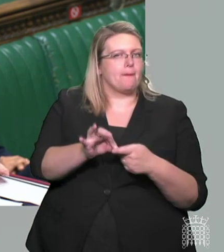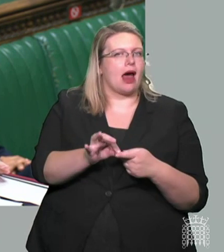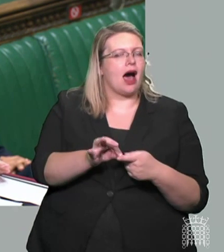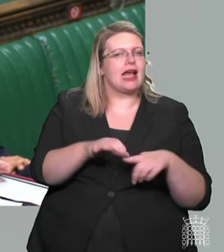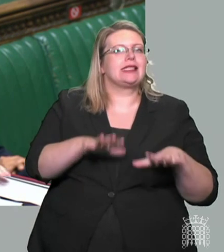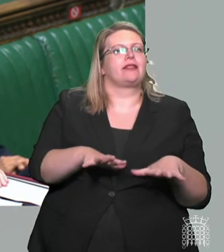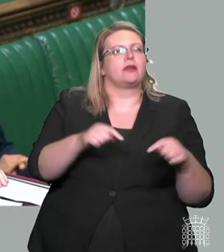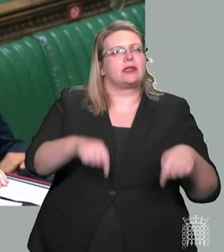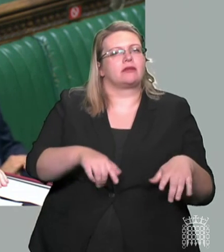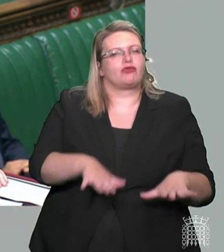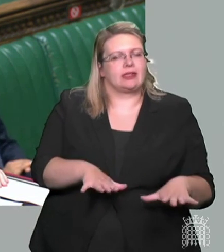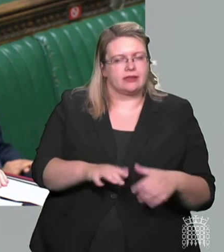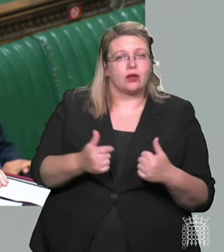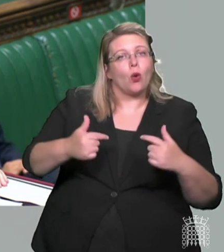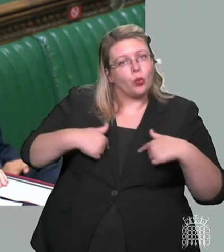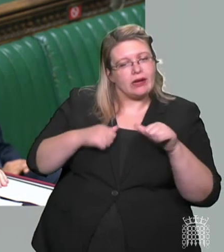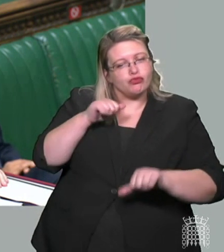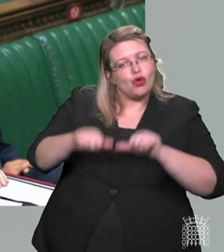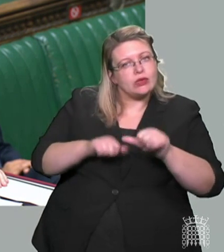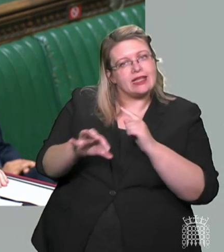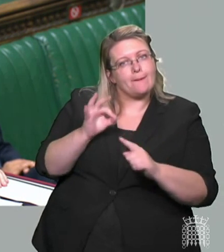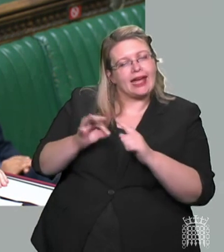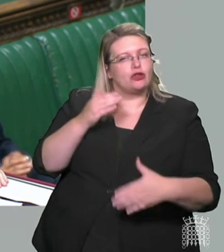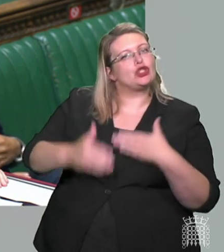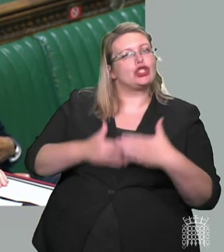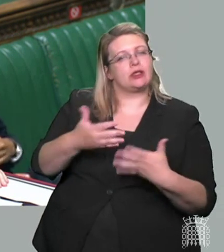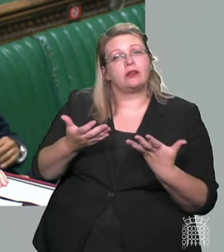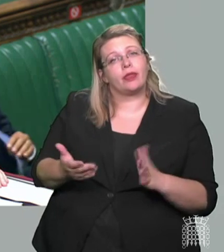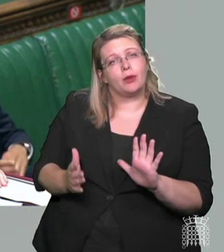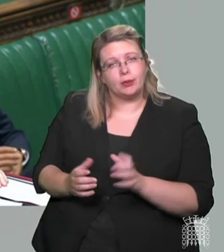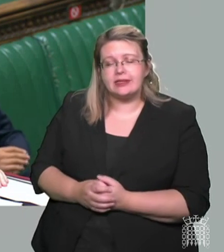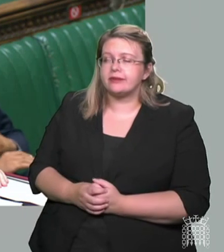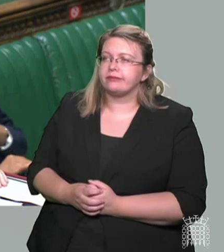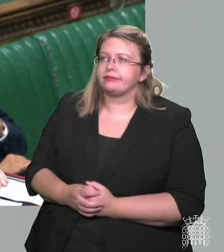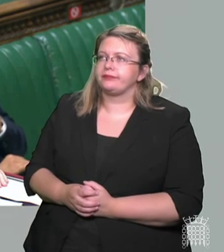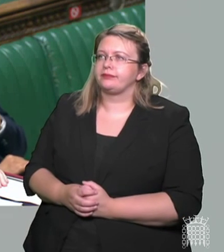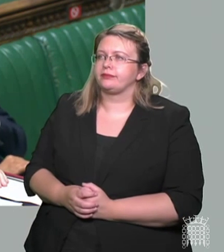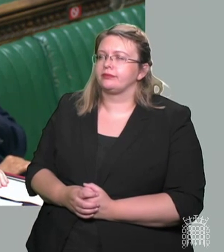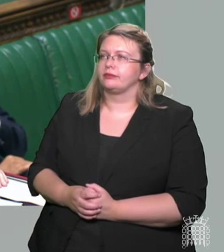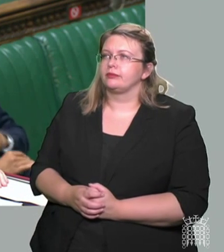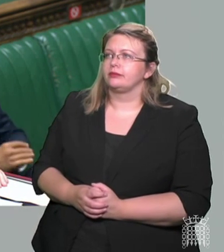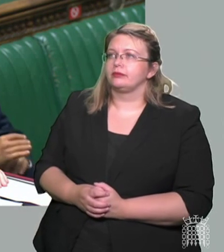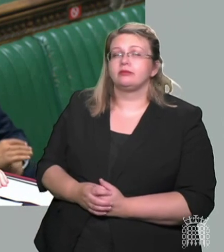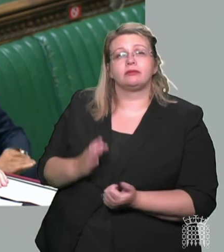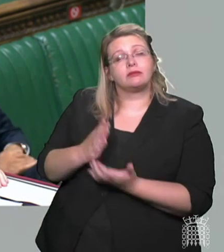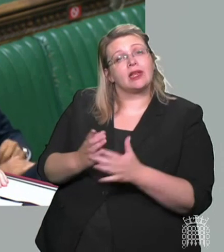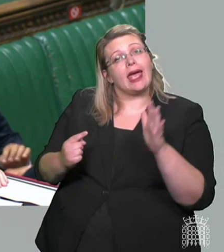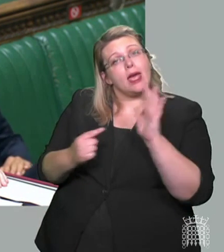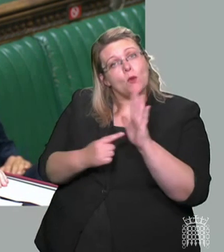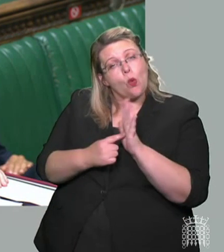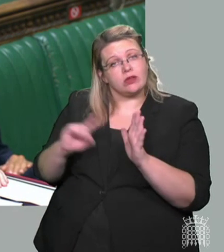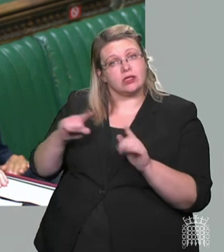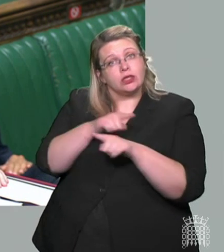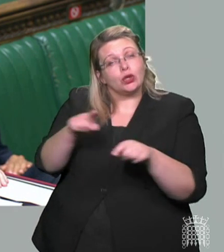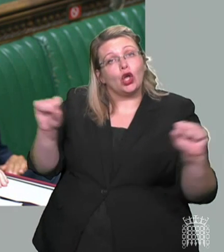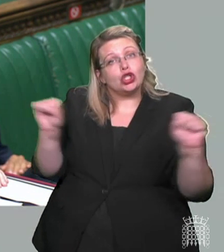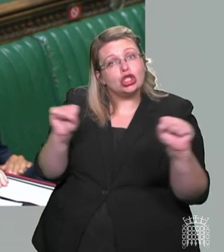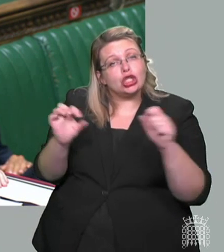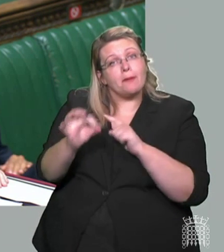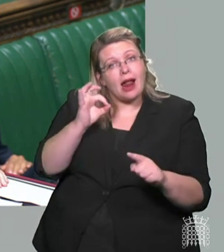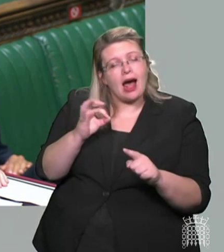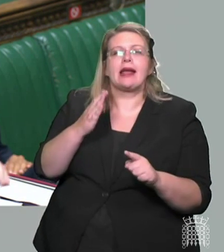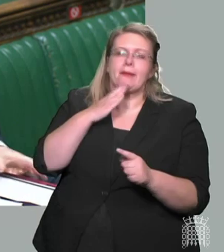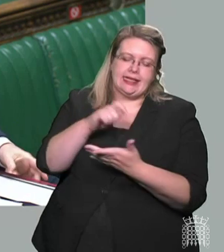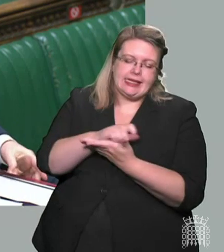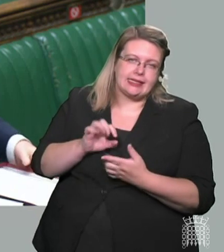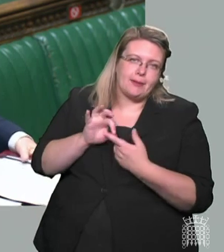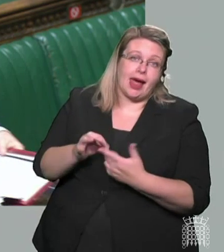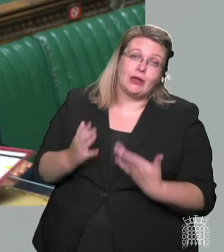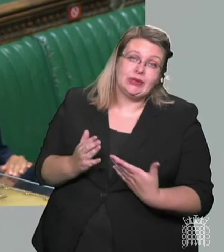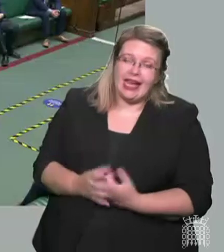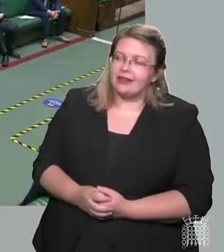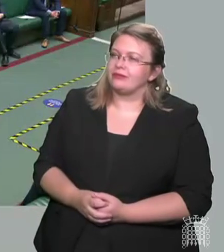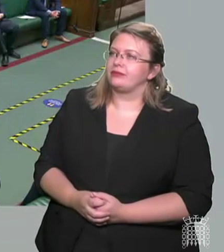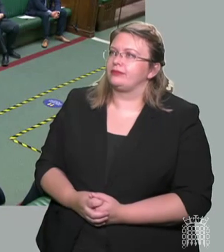We are processing all the applications as fast as we possibly can, and clearly the most important thing is for anybody who still has not applied to get their application in today.